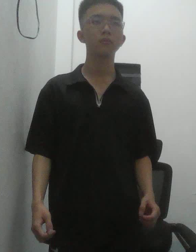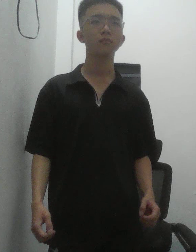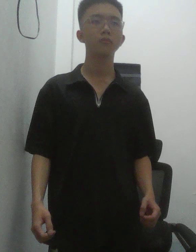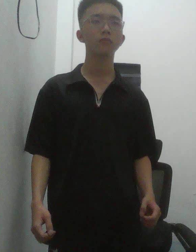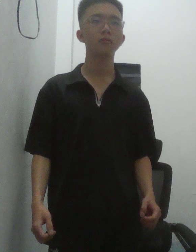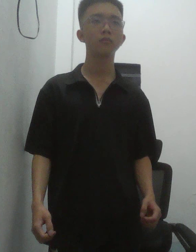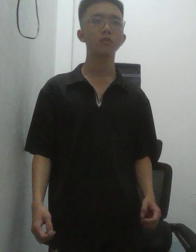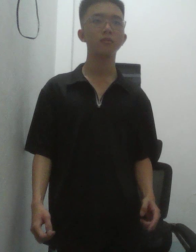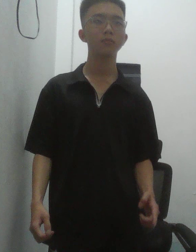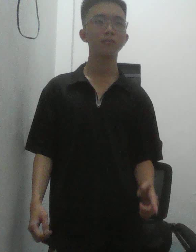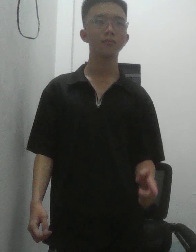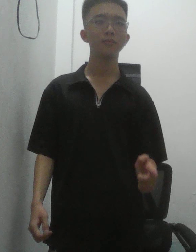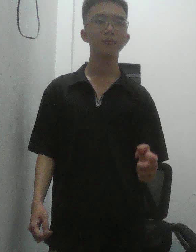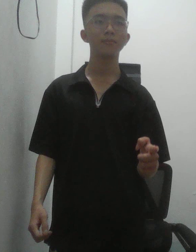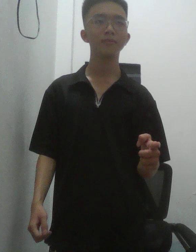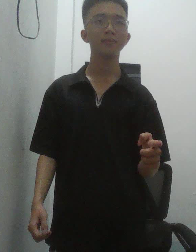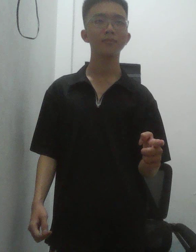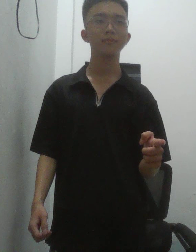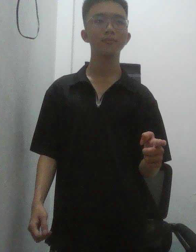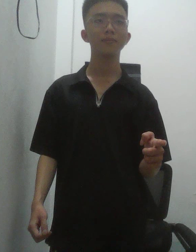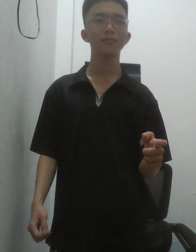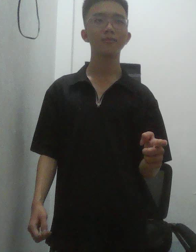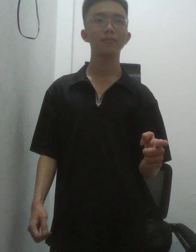ban